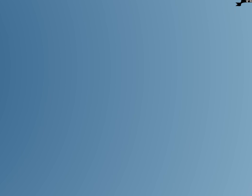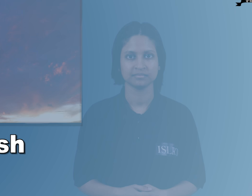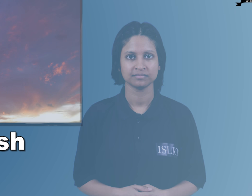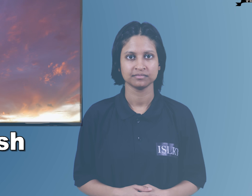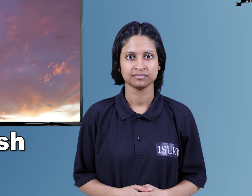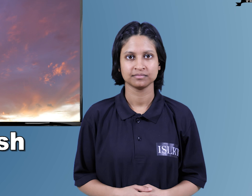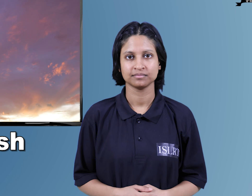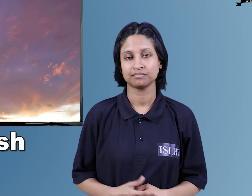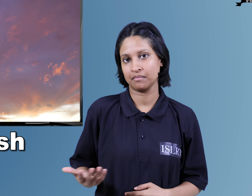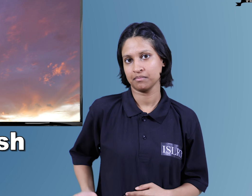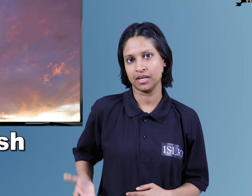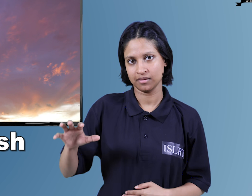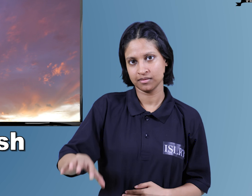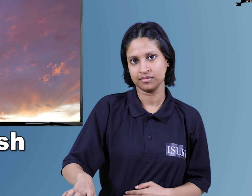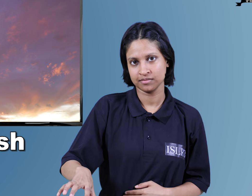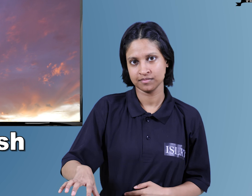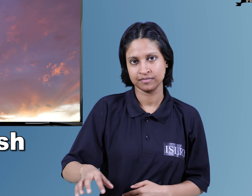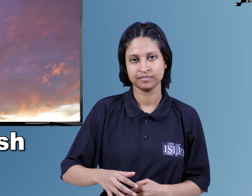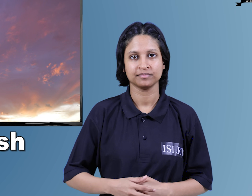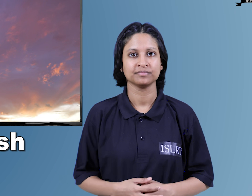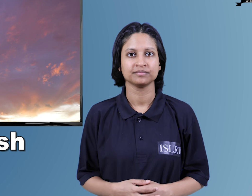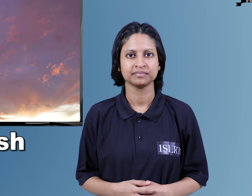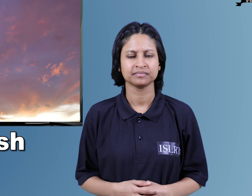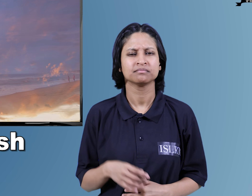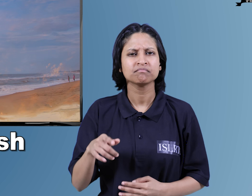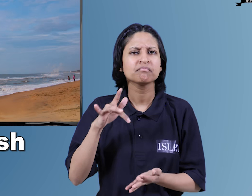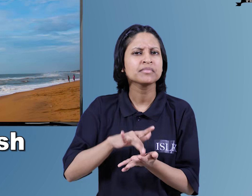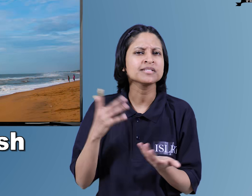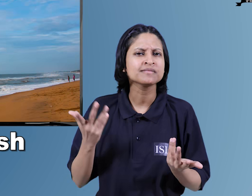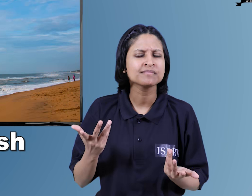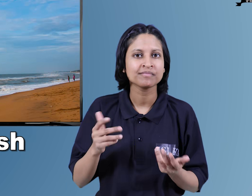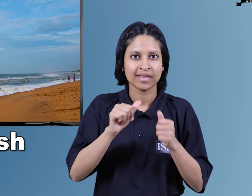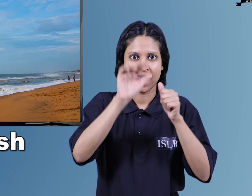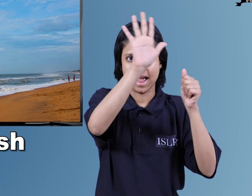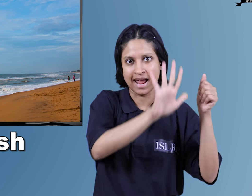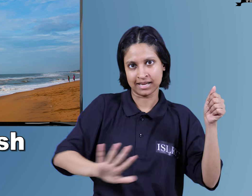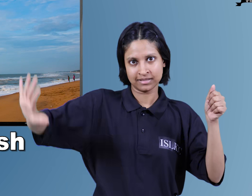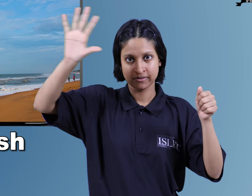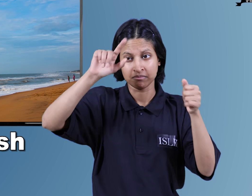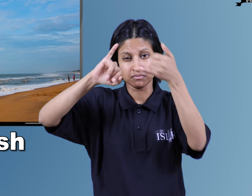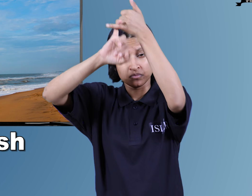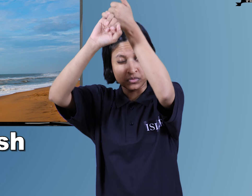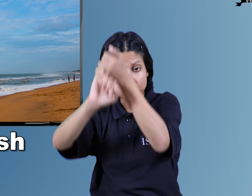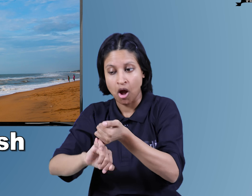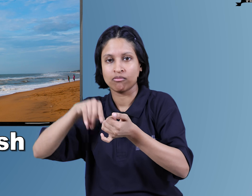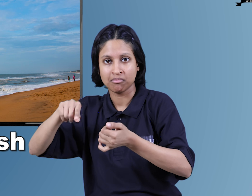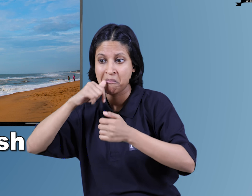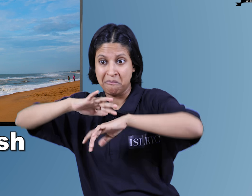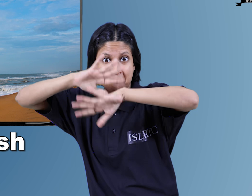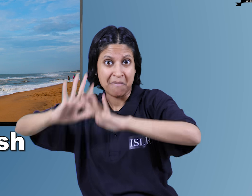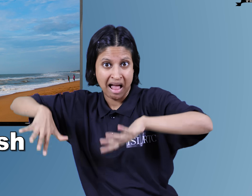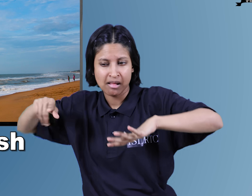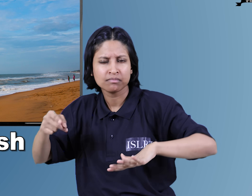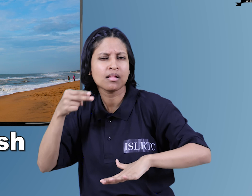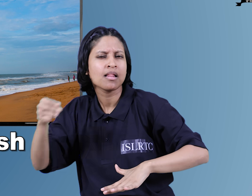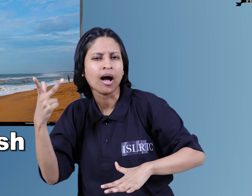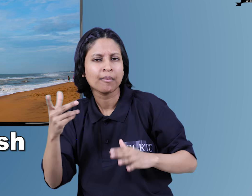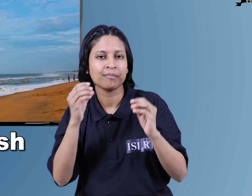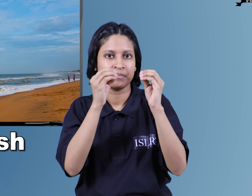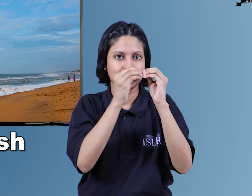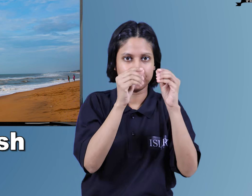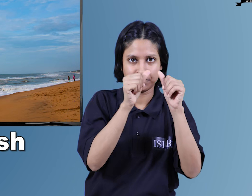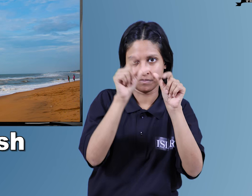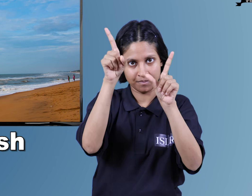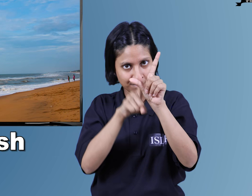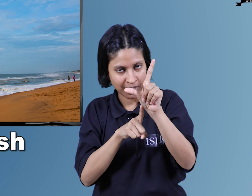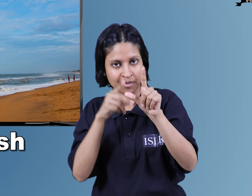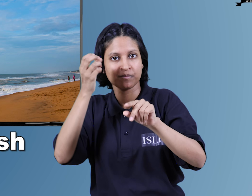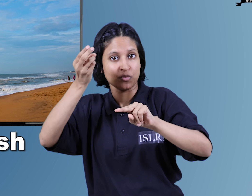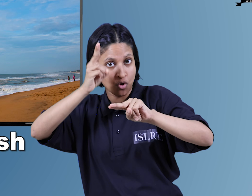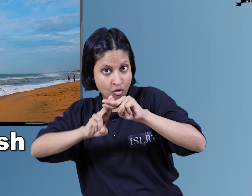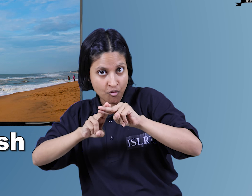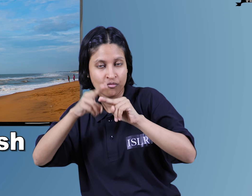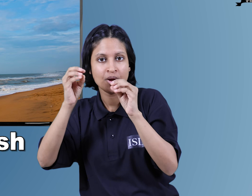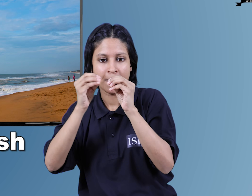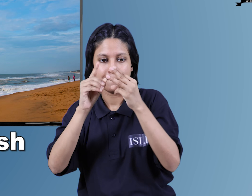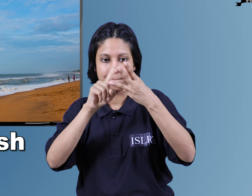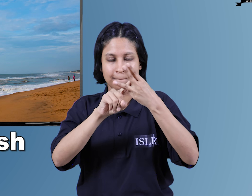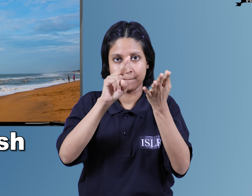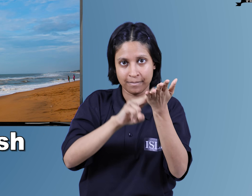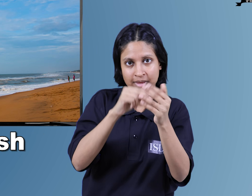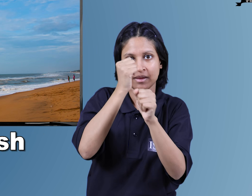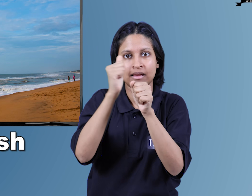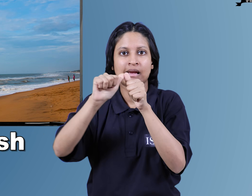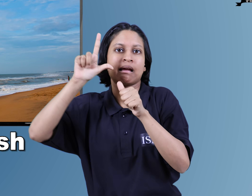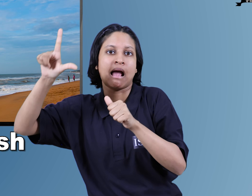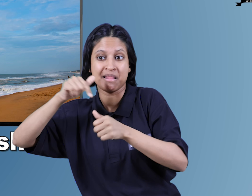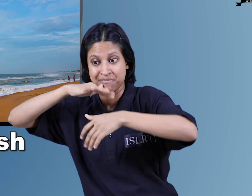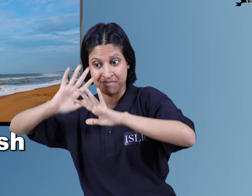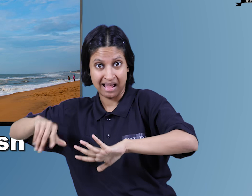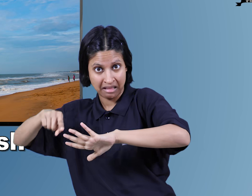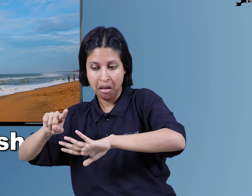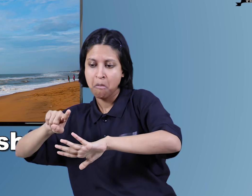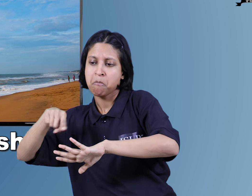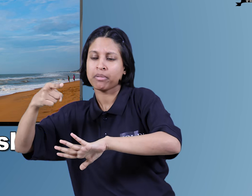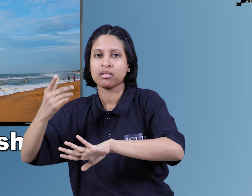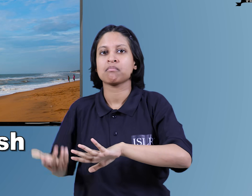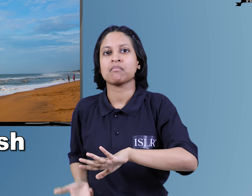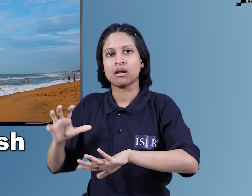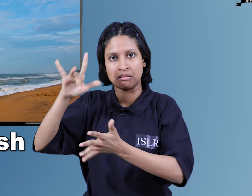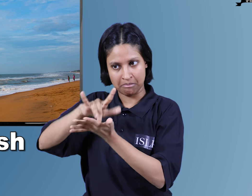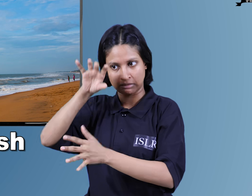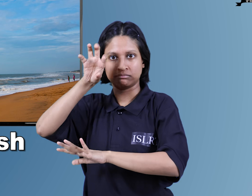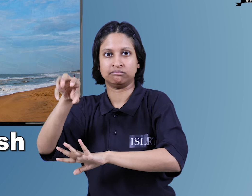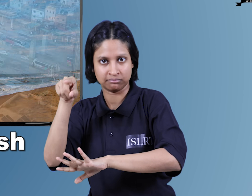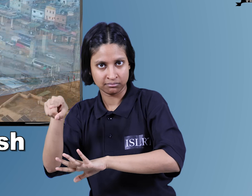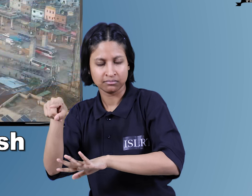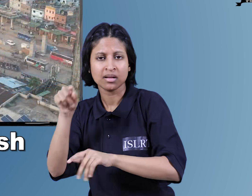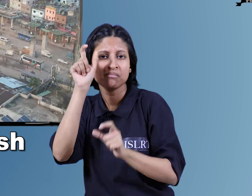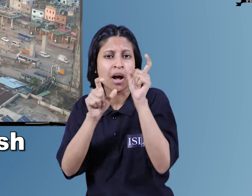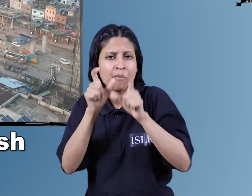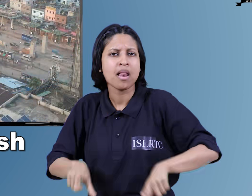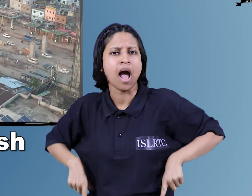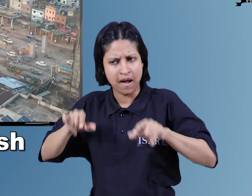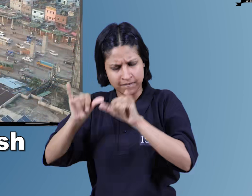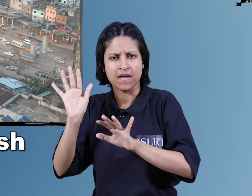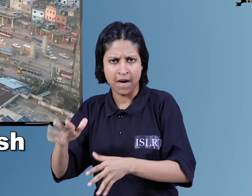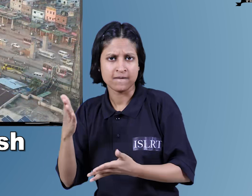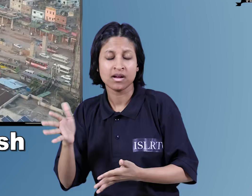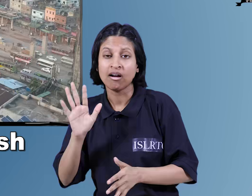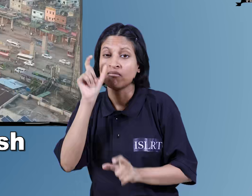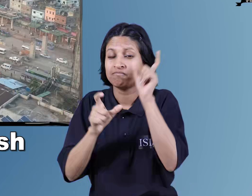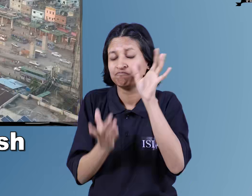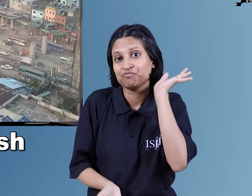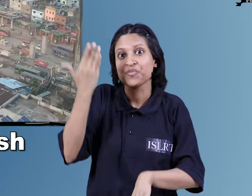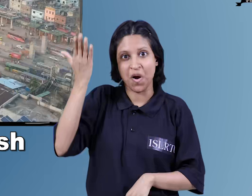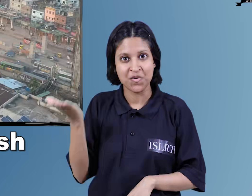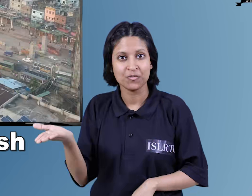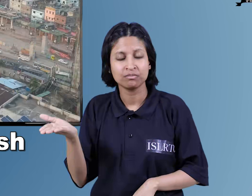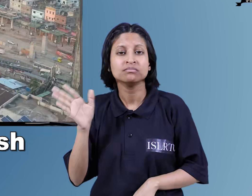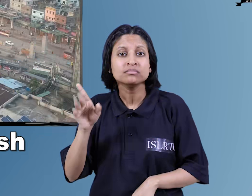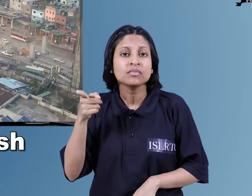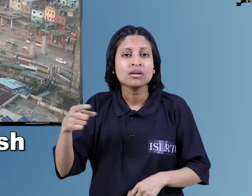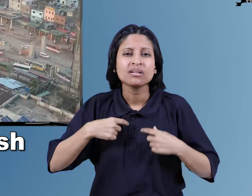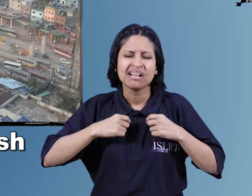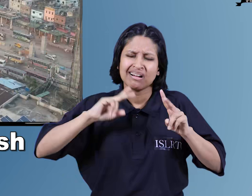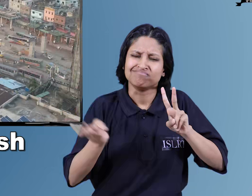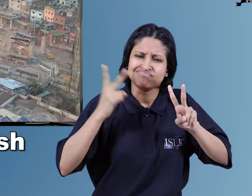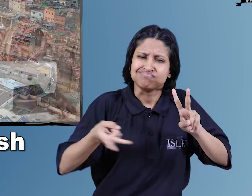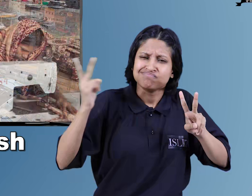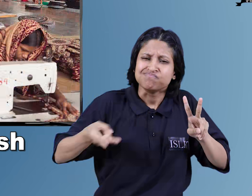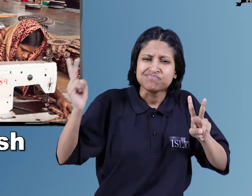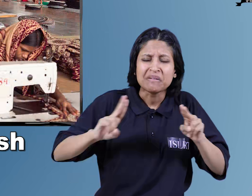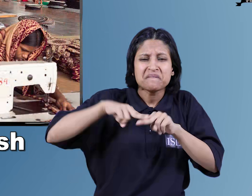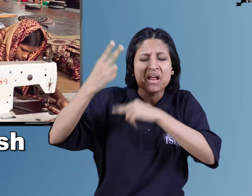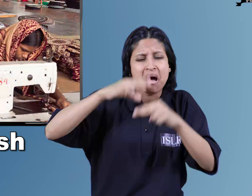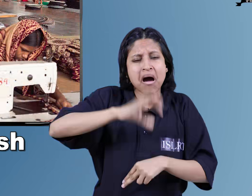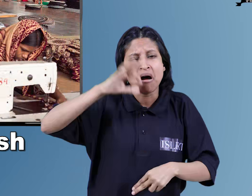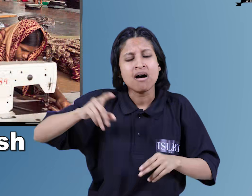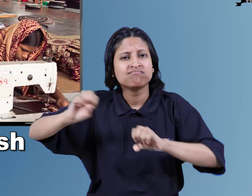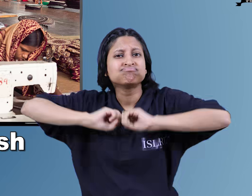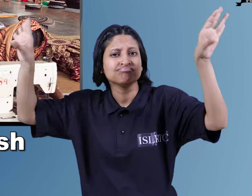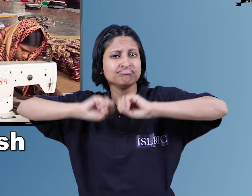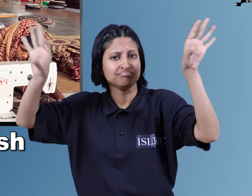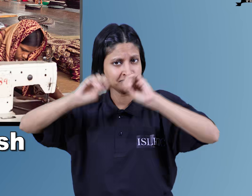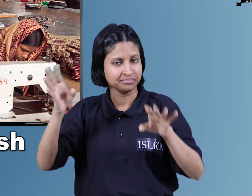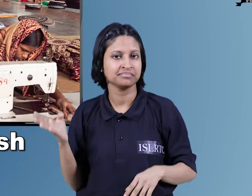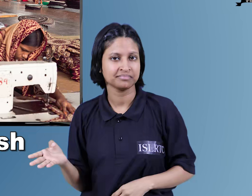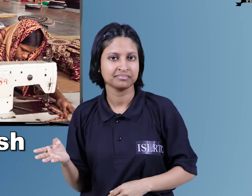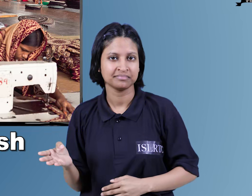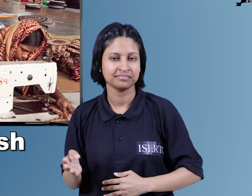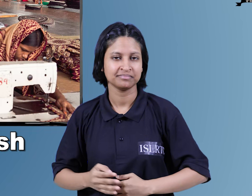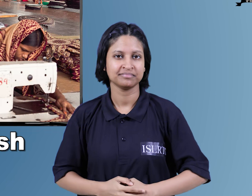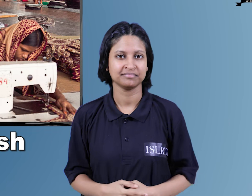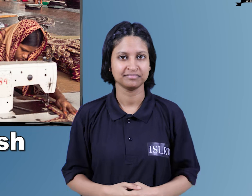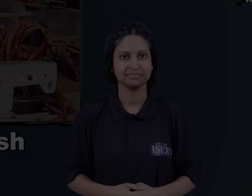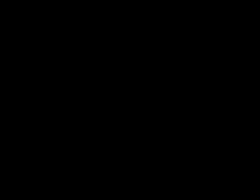Bangladesh A South Asian country on the Bay of Bengal, it is known for its dense population and rich textile industry.